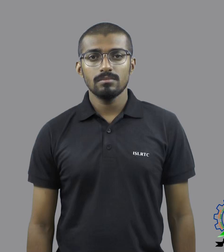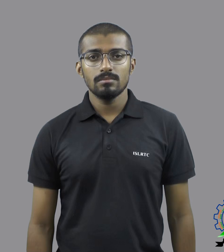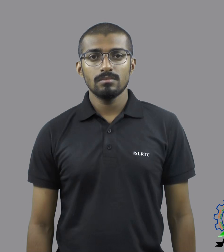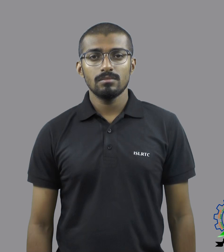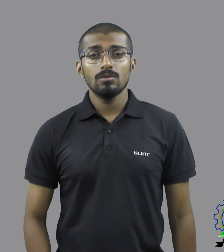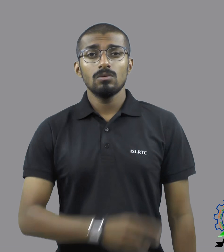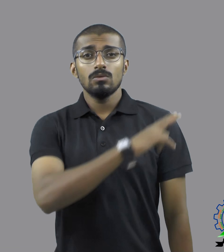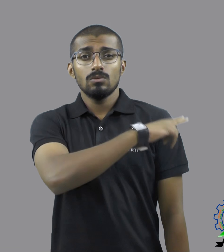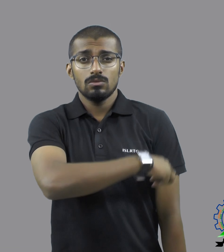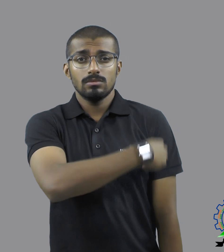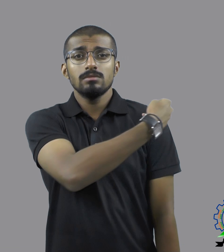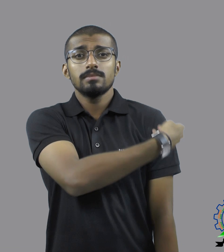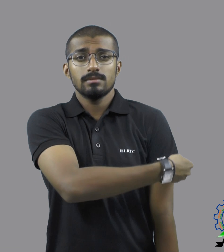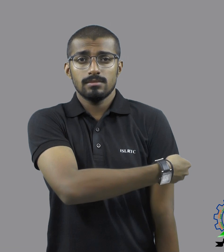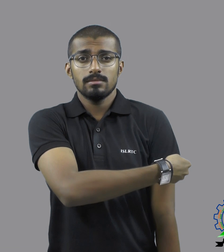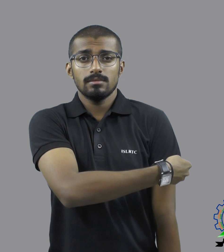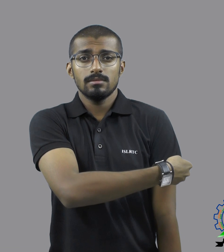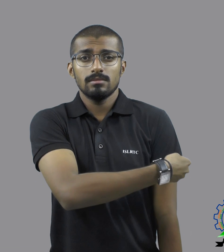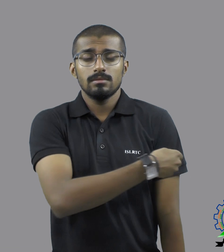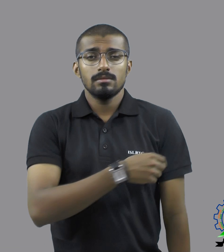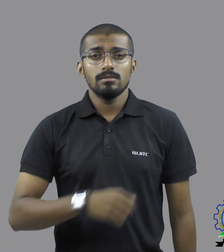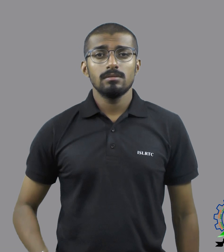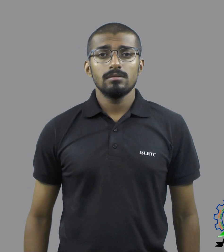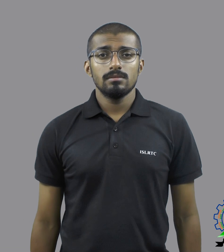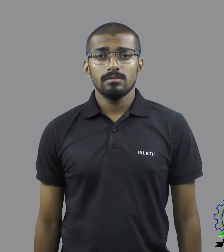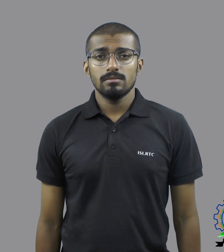Hospital